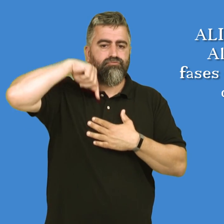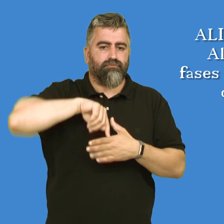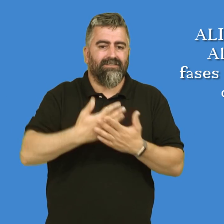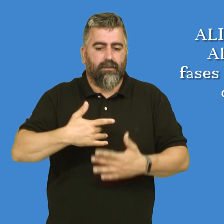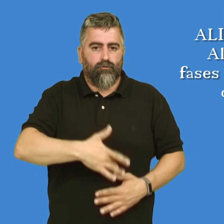hasta